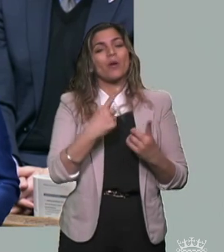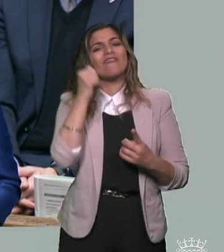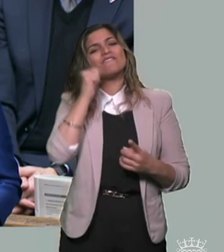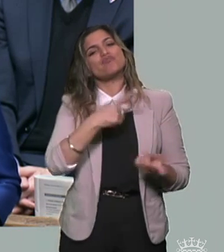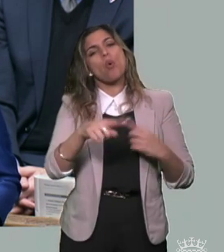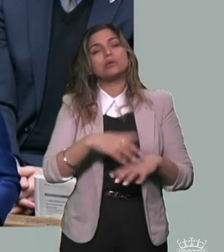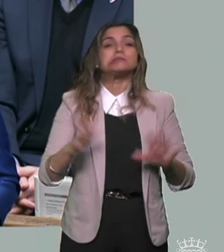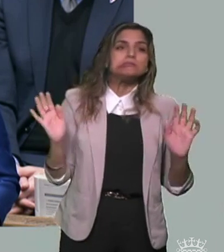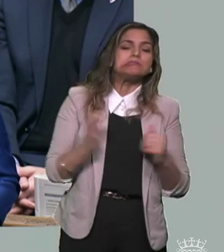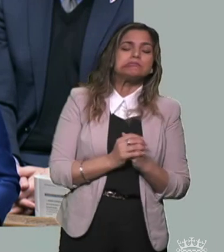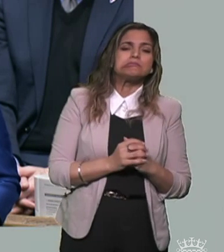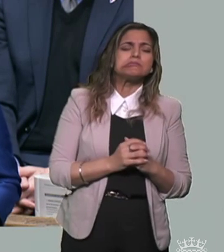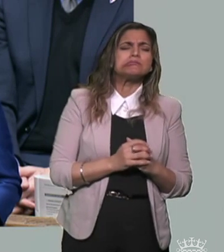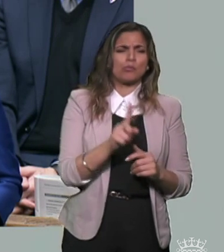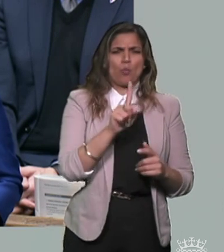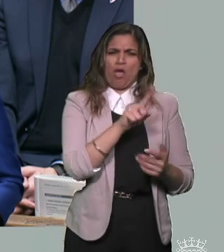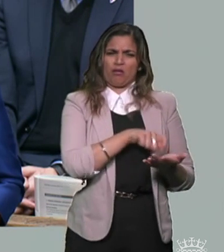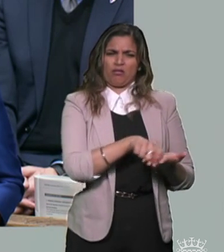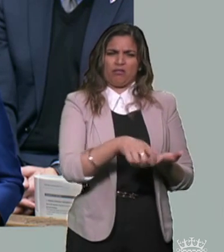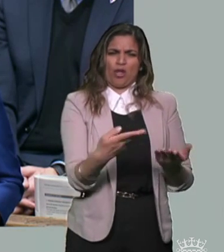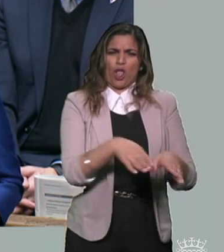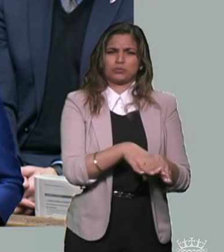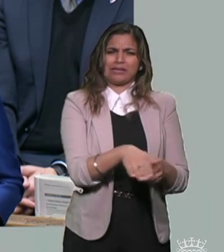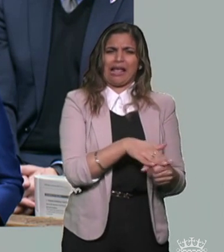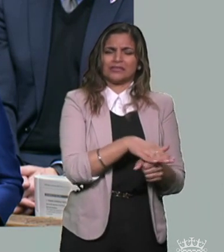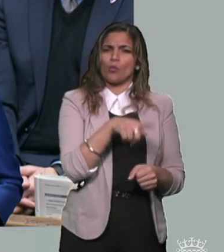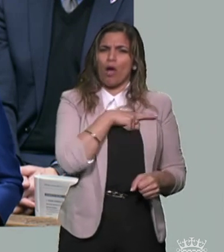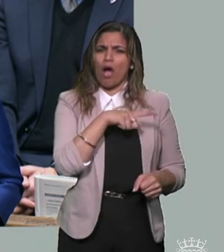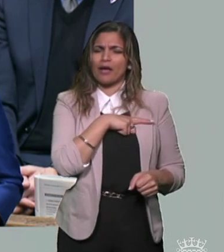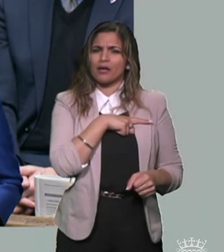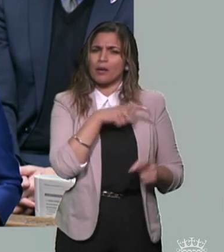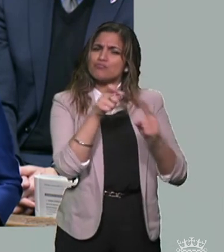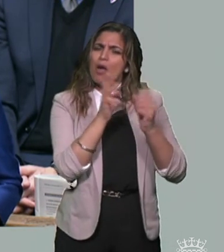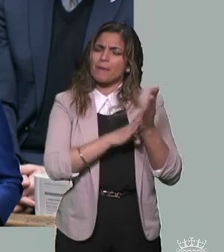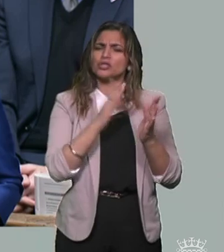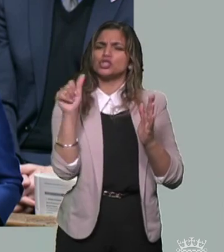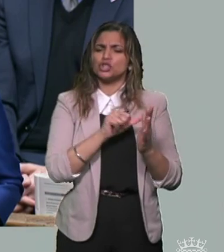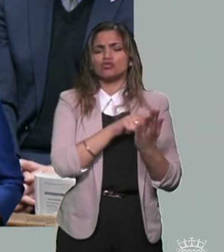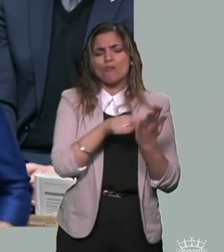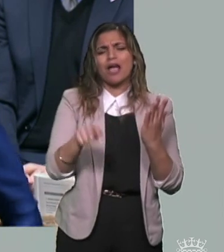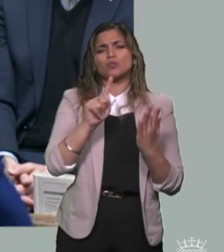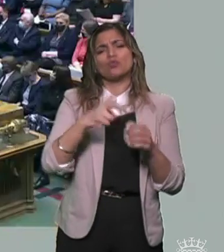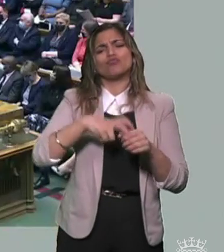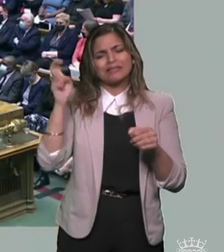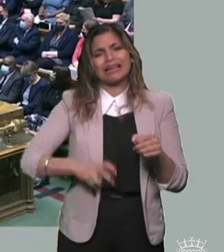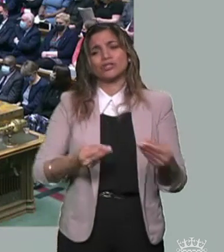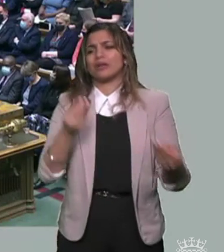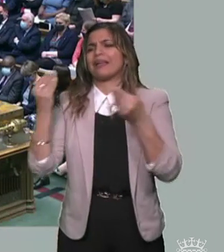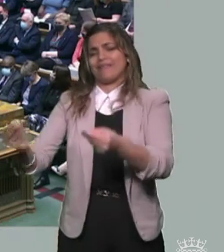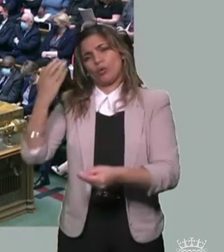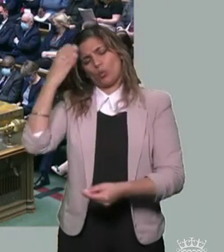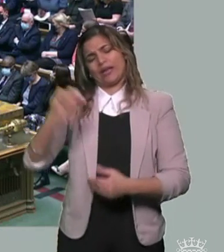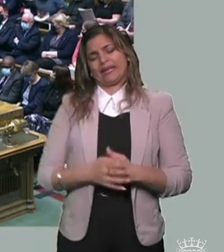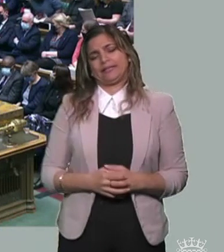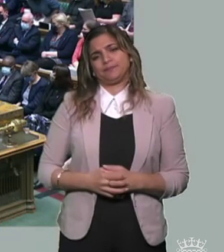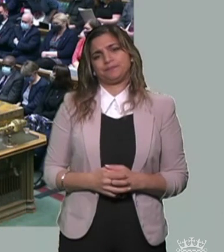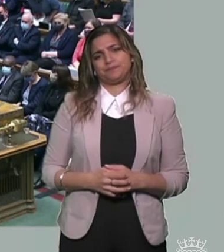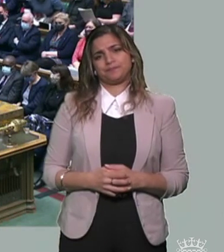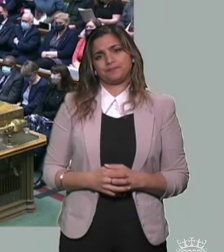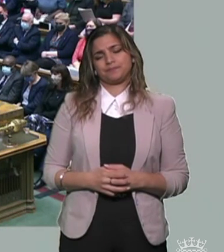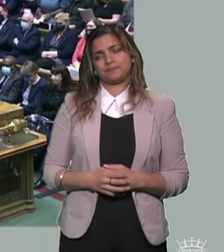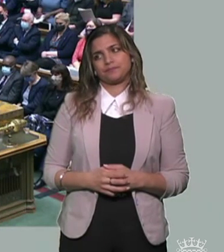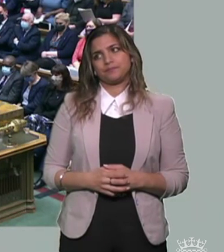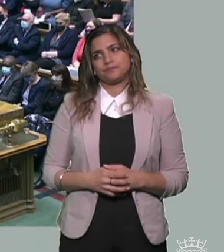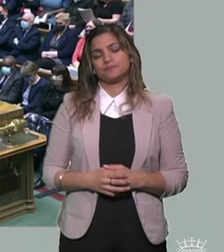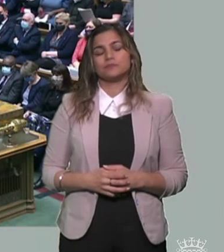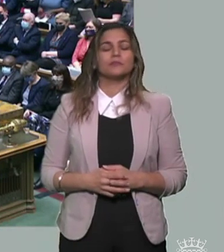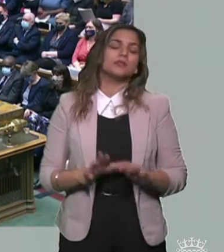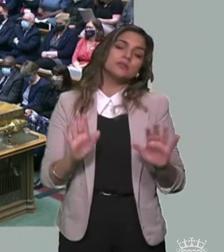Instead of writing off loans to fraudsters, why will the Prime Minister not write his resignation letter to the Queen?